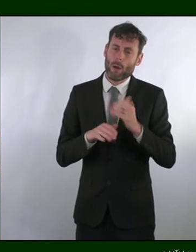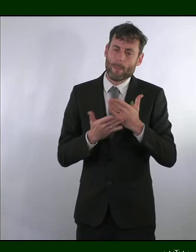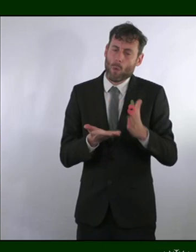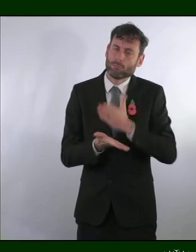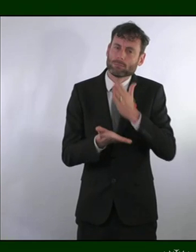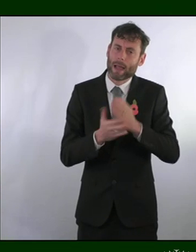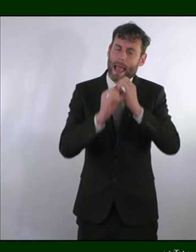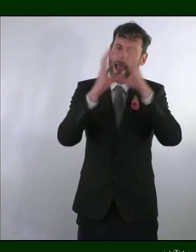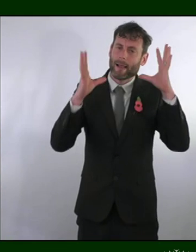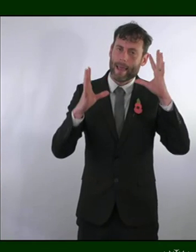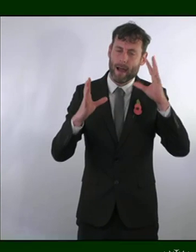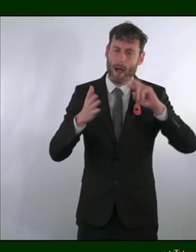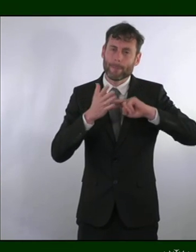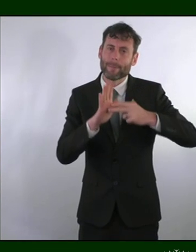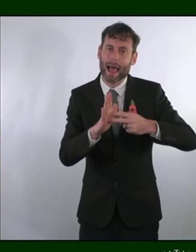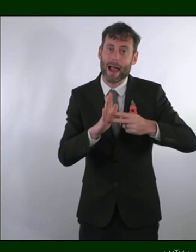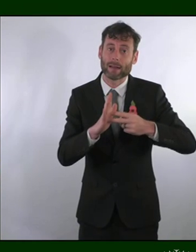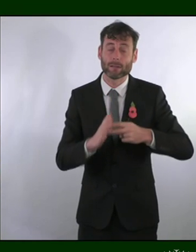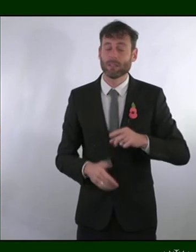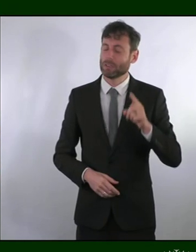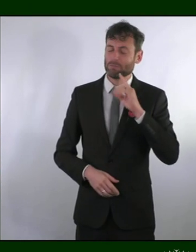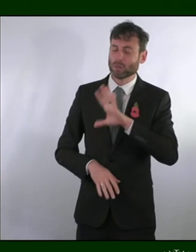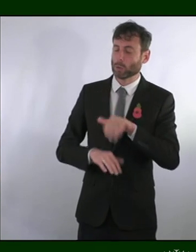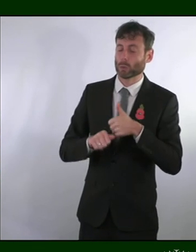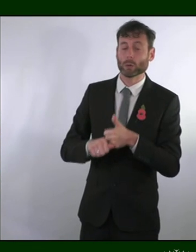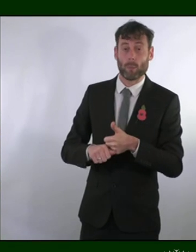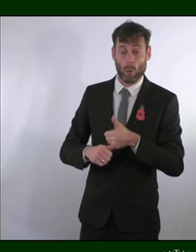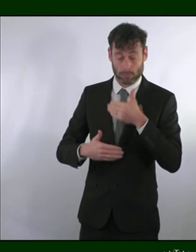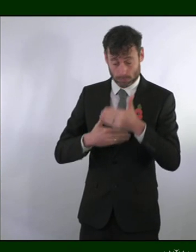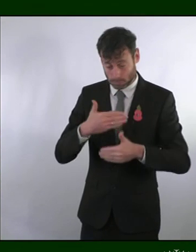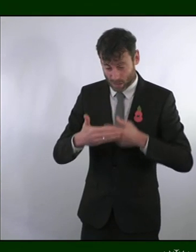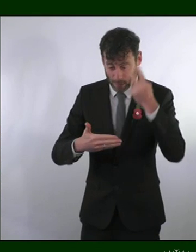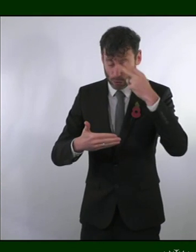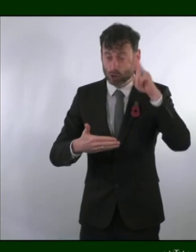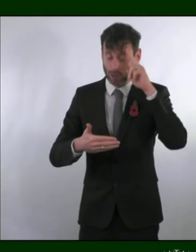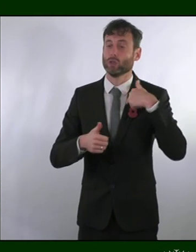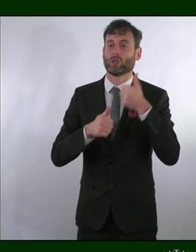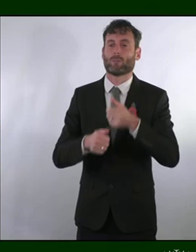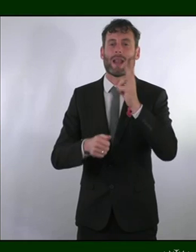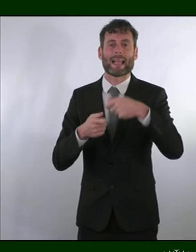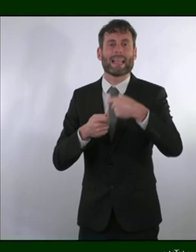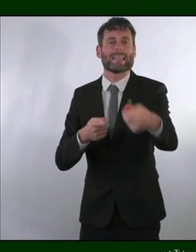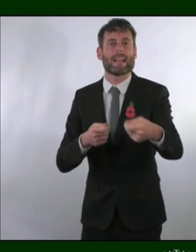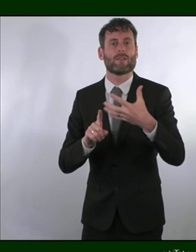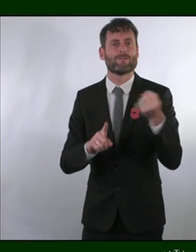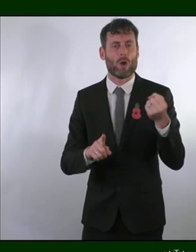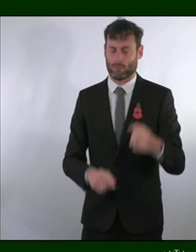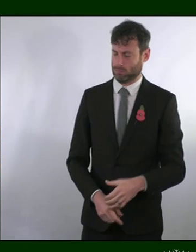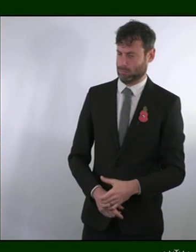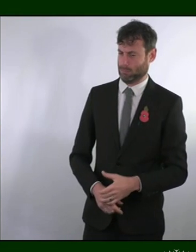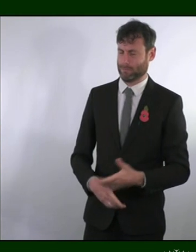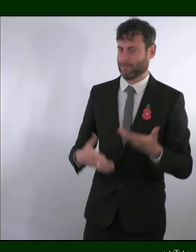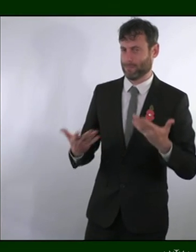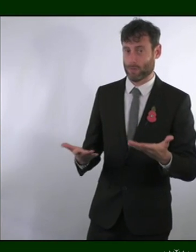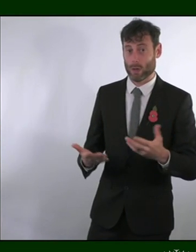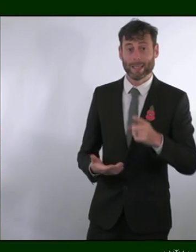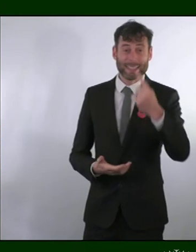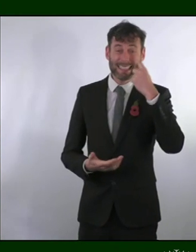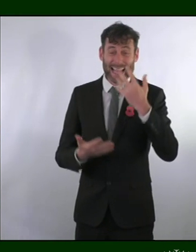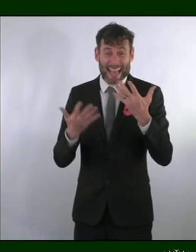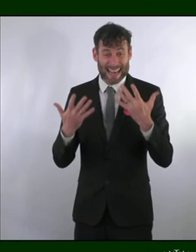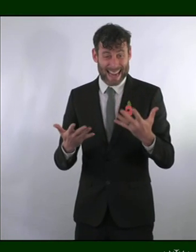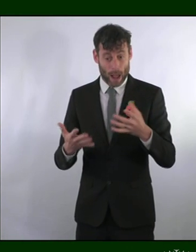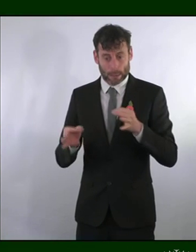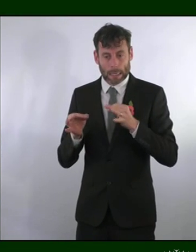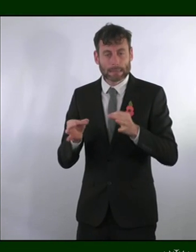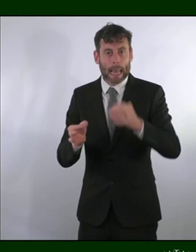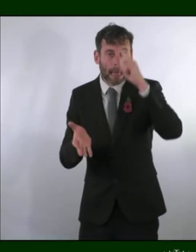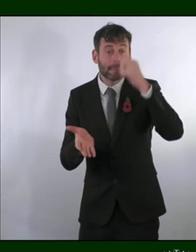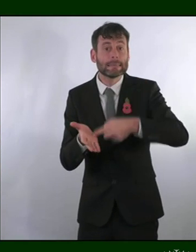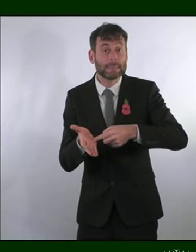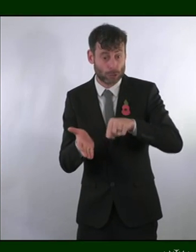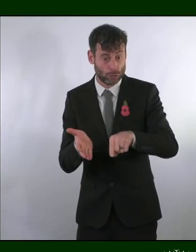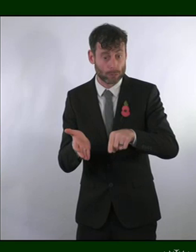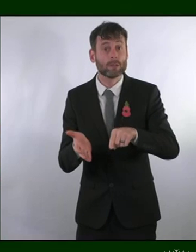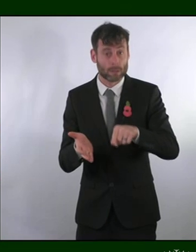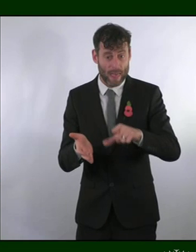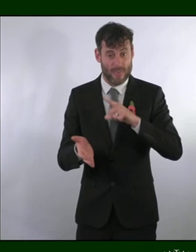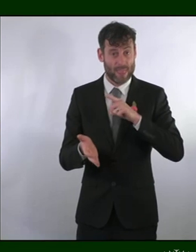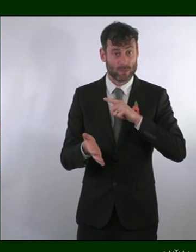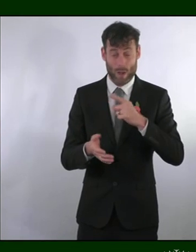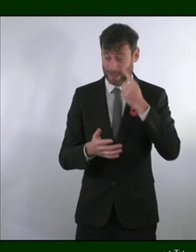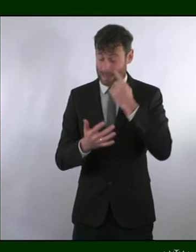only then to do a U-turn at the last minute. Yesterday’s unemployment figures show the cost of that delay: redundancies up by a record 181,000 in the last quarter.